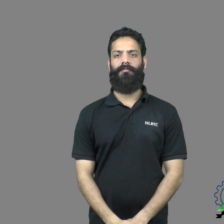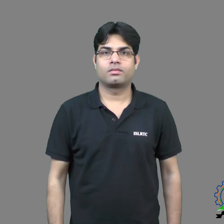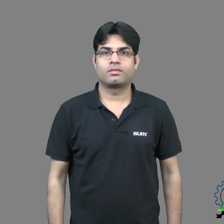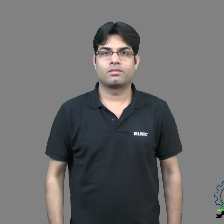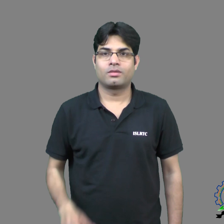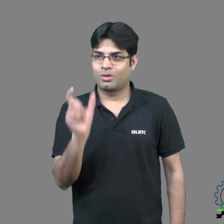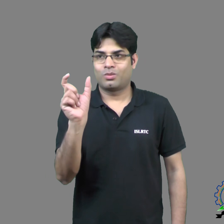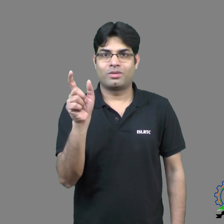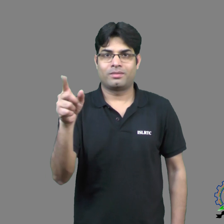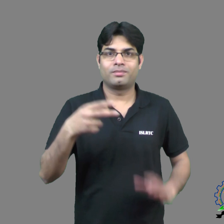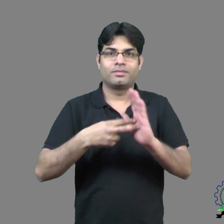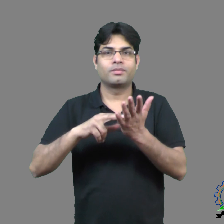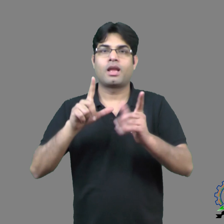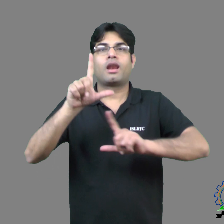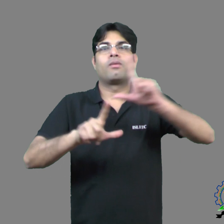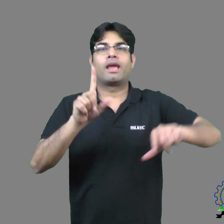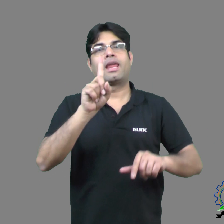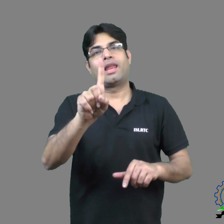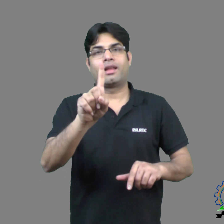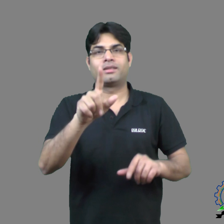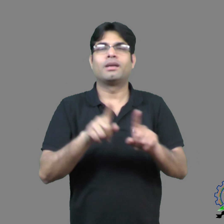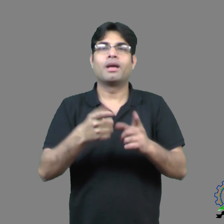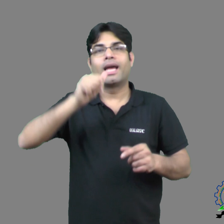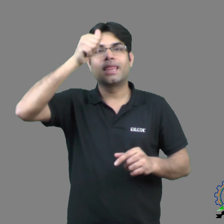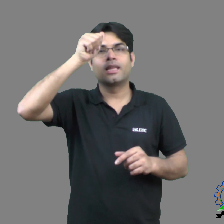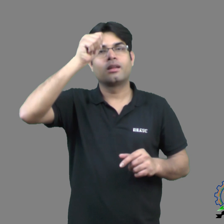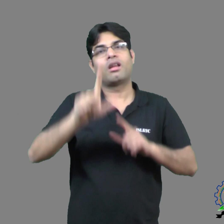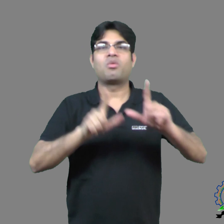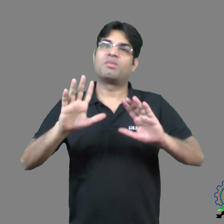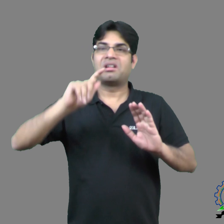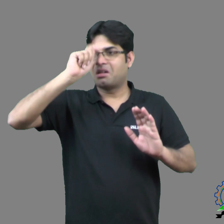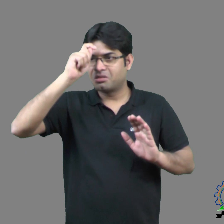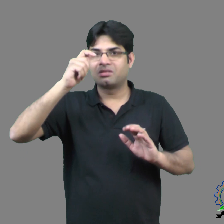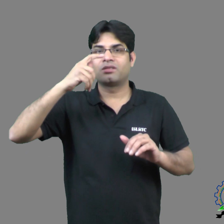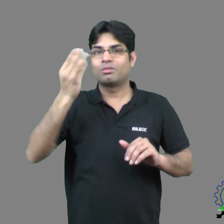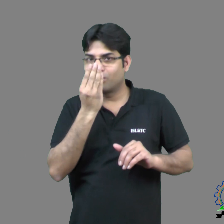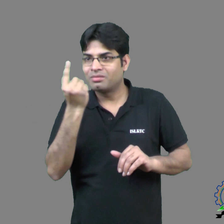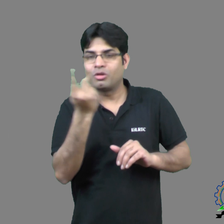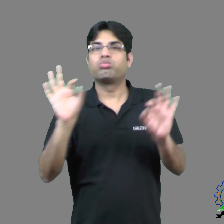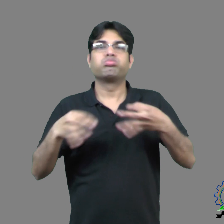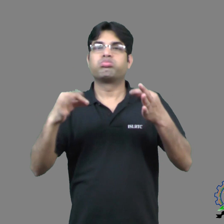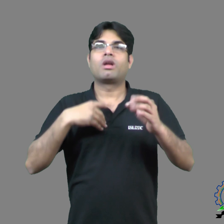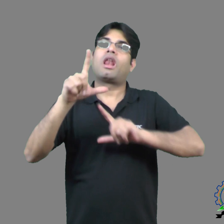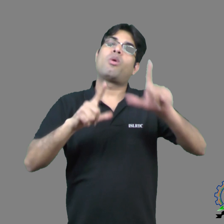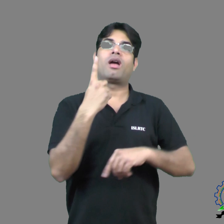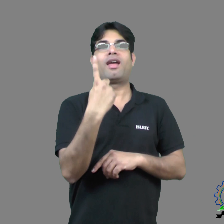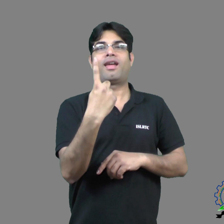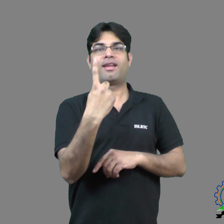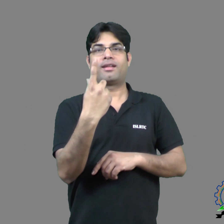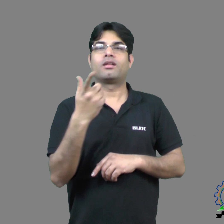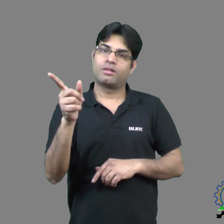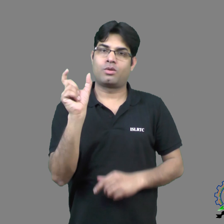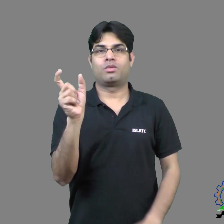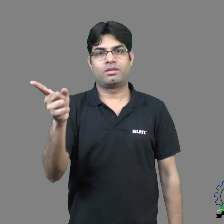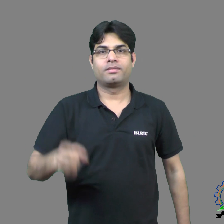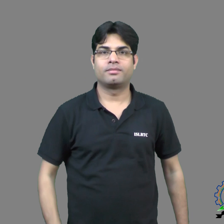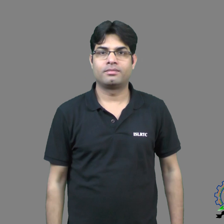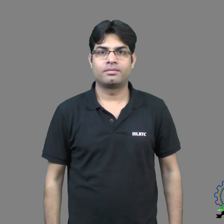Unimodal